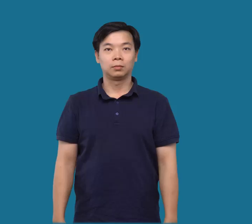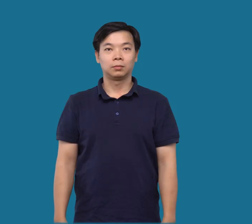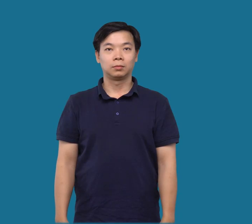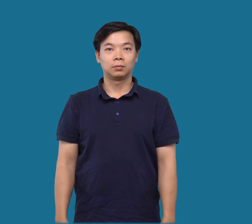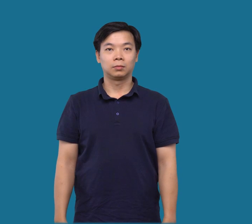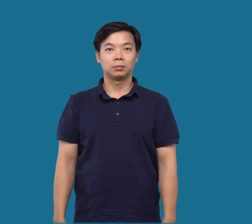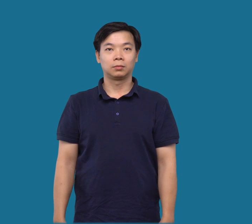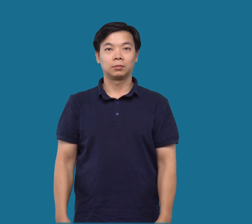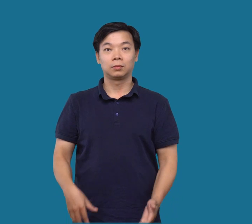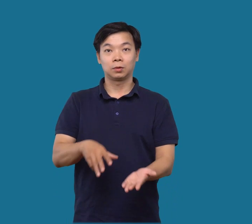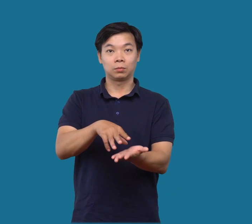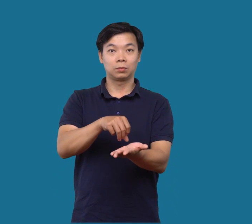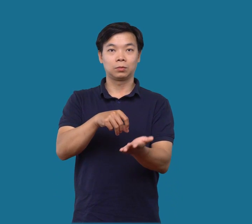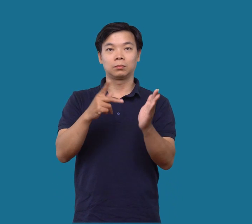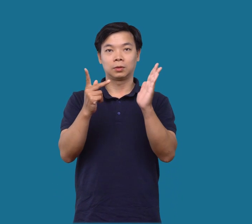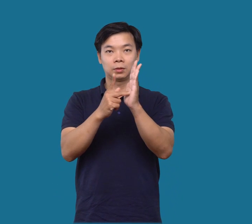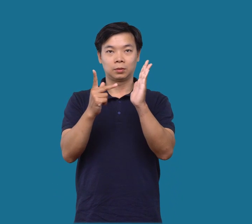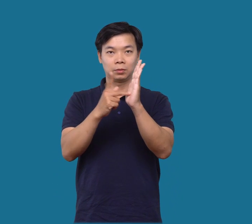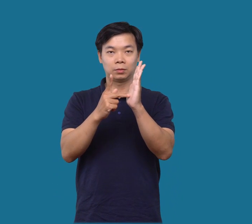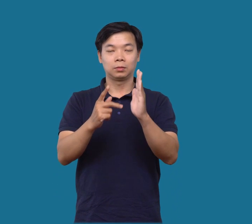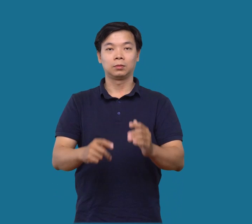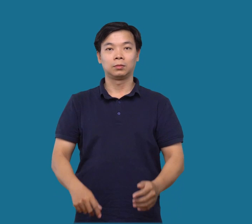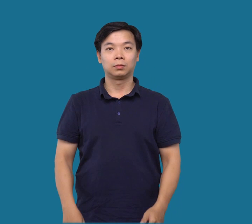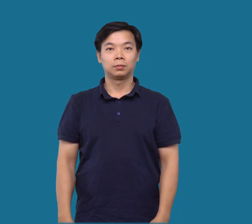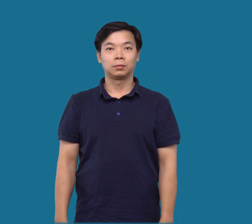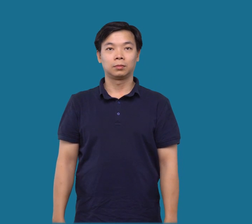môn Kĩ thuật